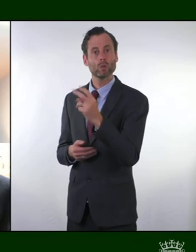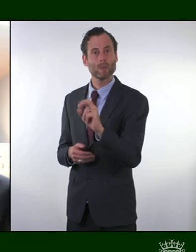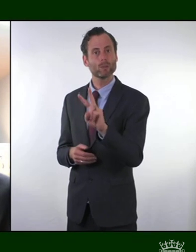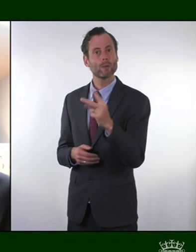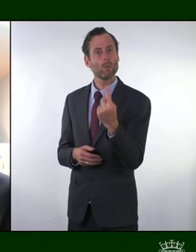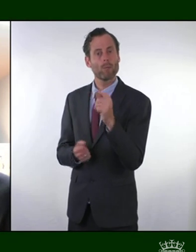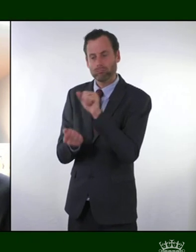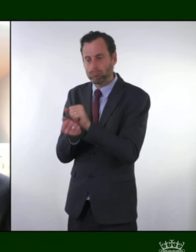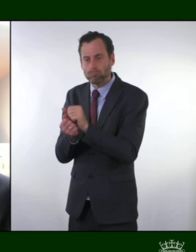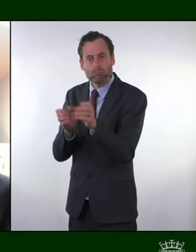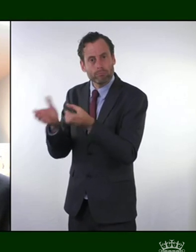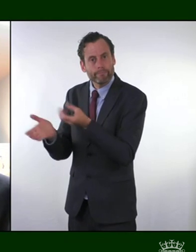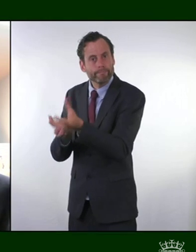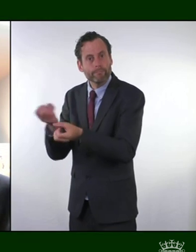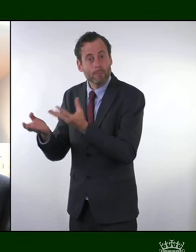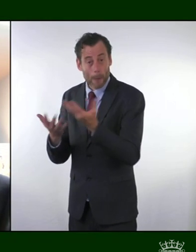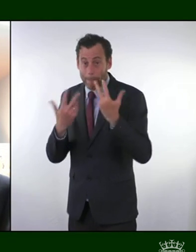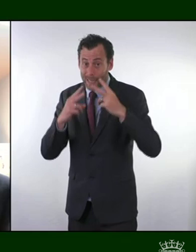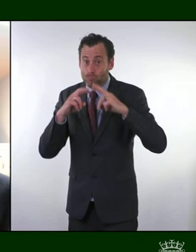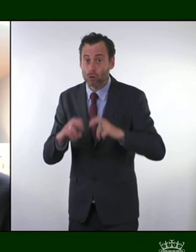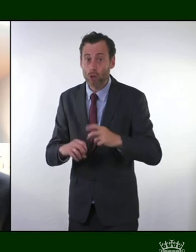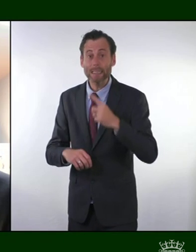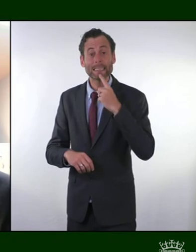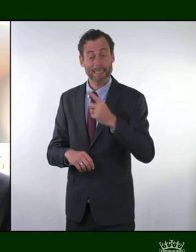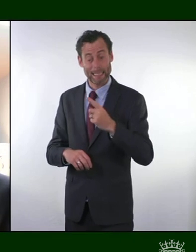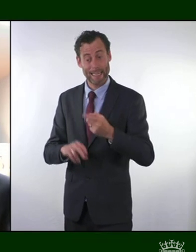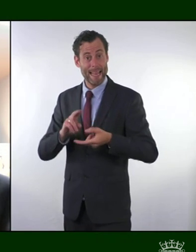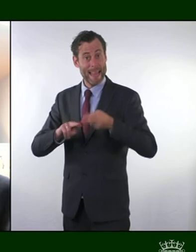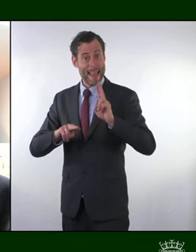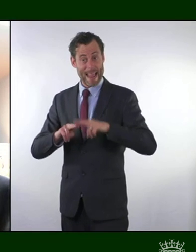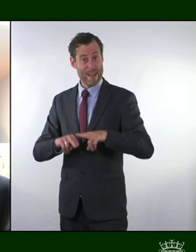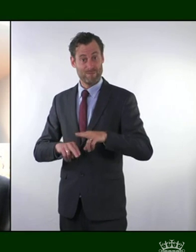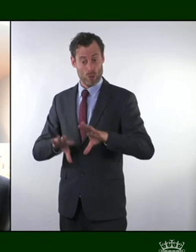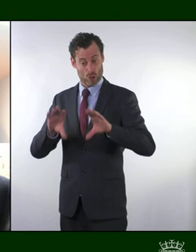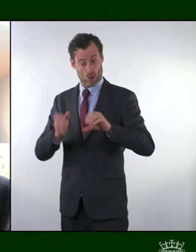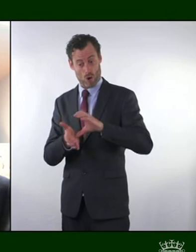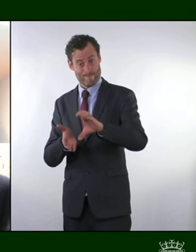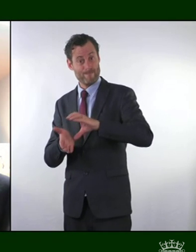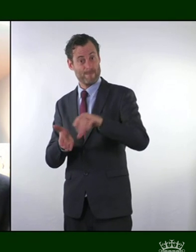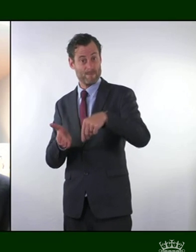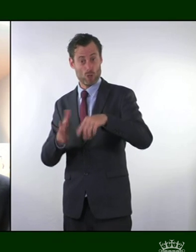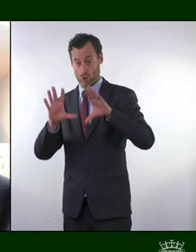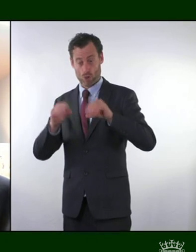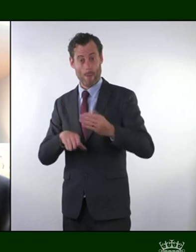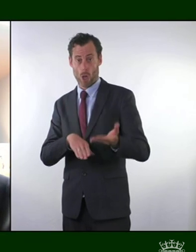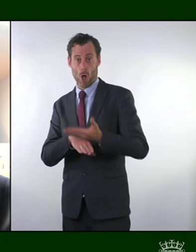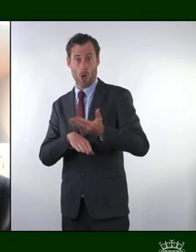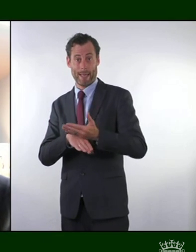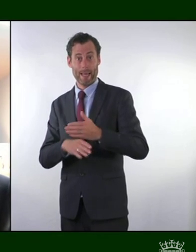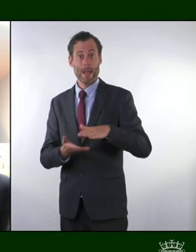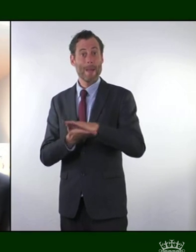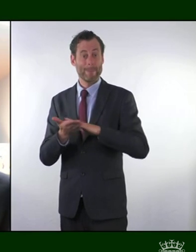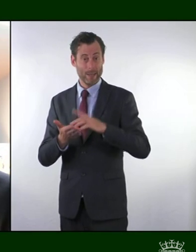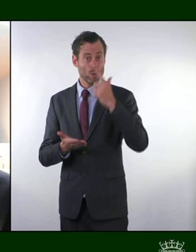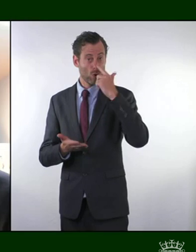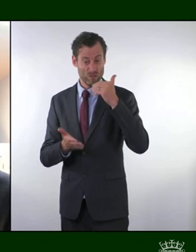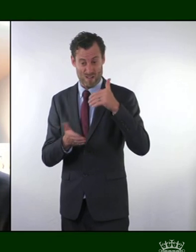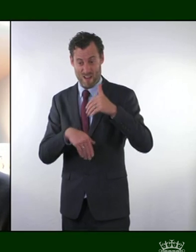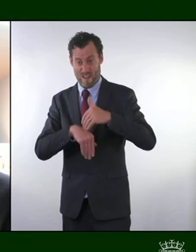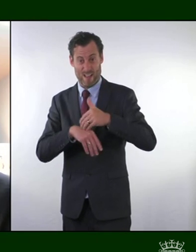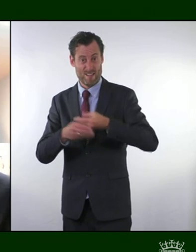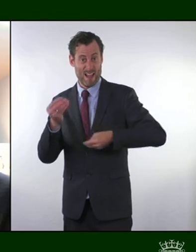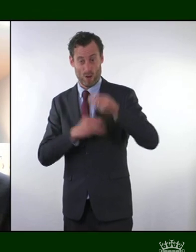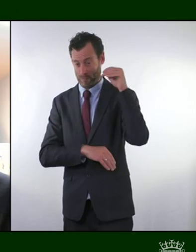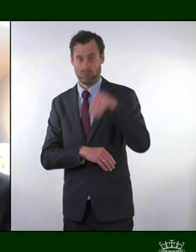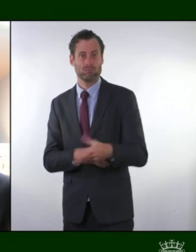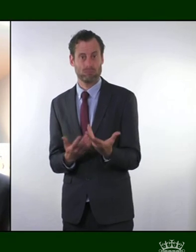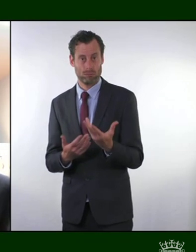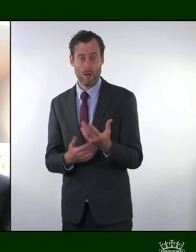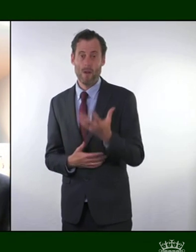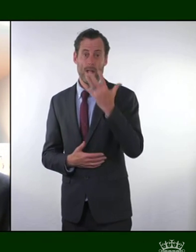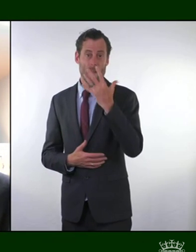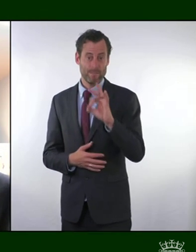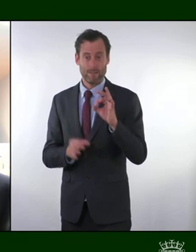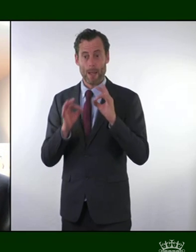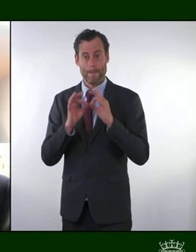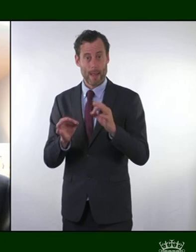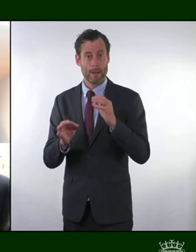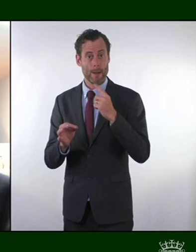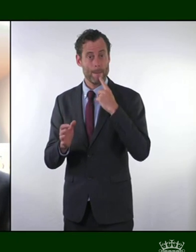Research has shown that prematurely ending the job retention scheme risks higher unemployment and weaker productivity, with a potential loss of up to £50 billion to GDP.